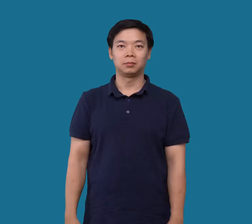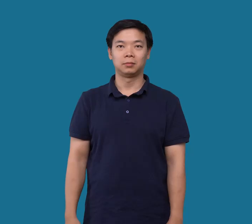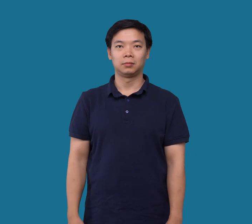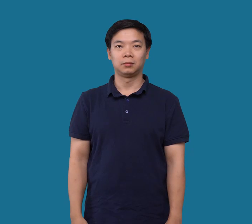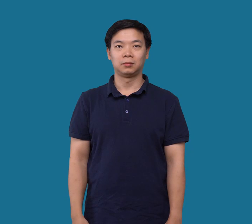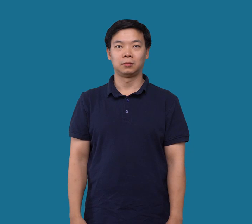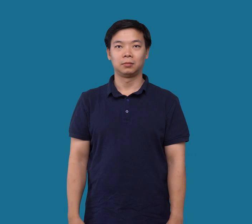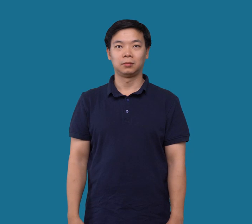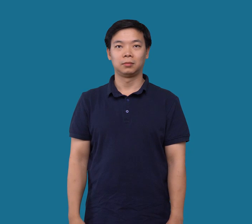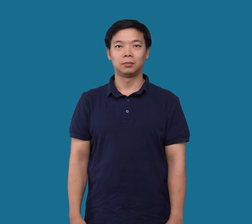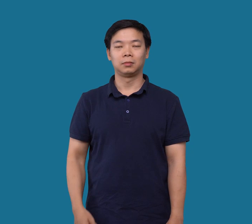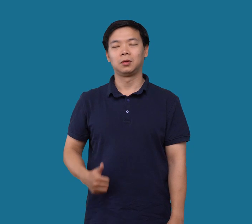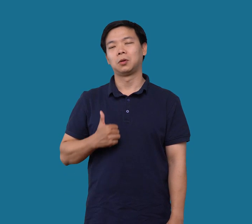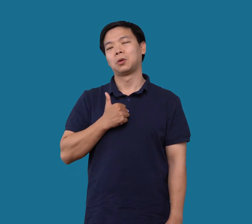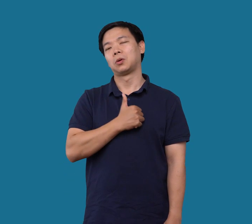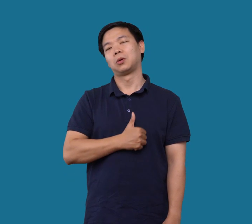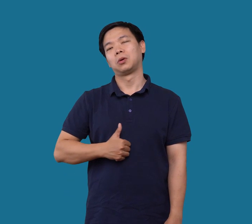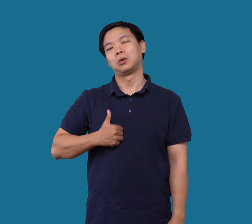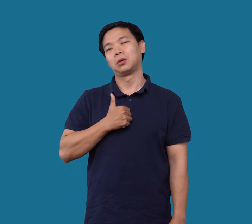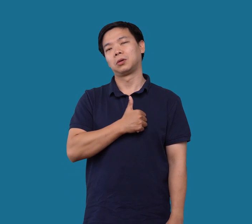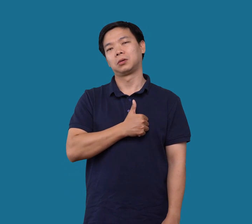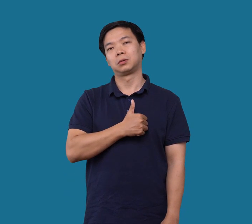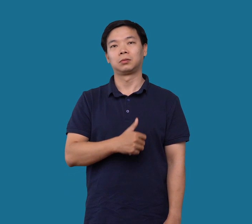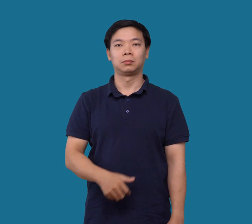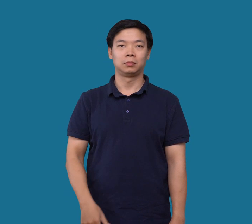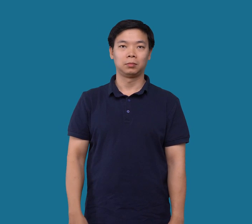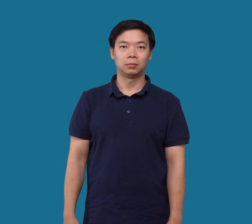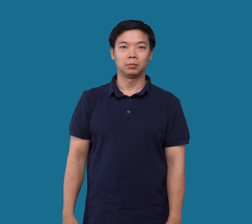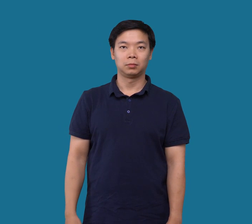khó khăn